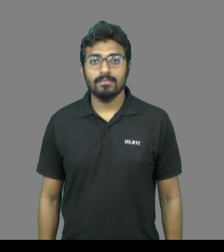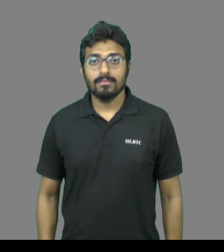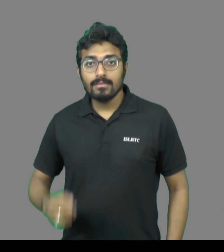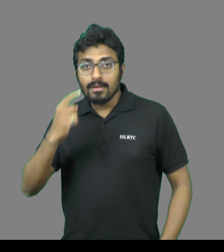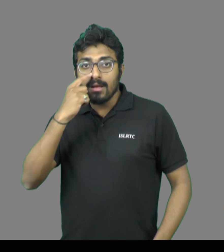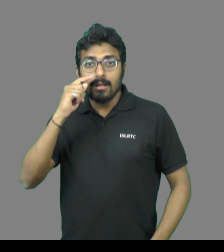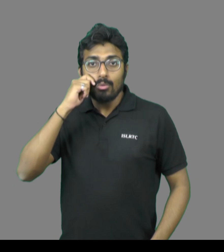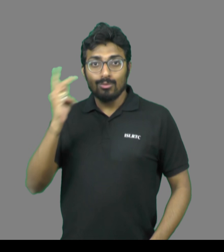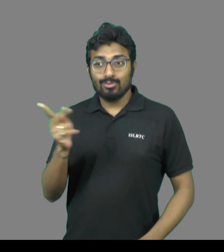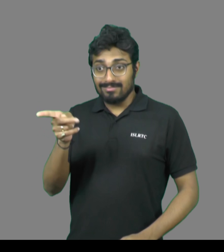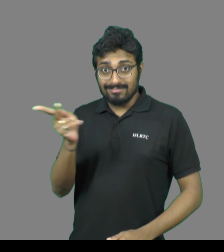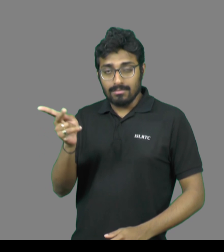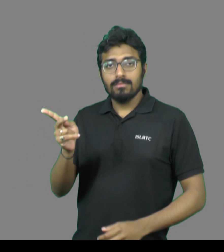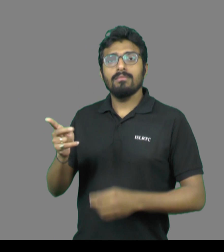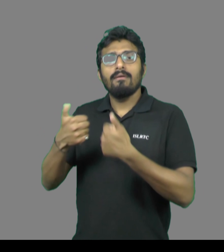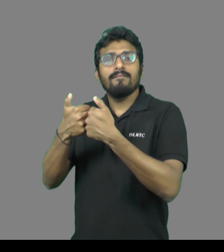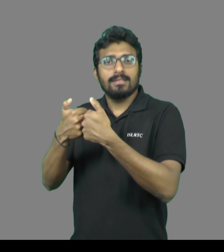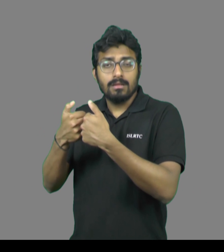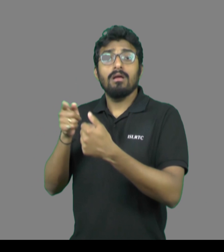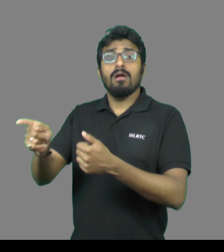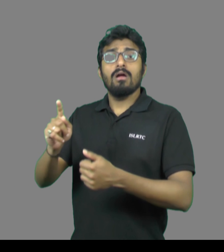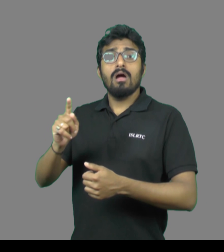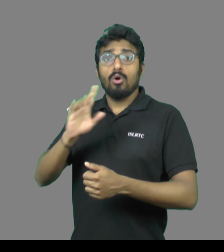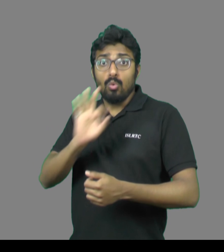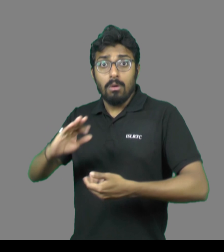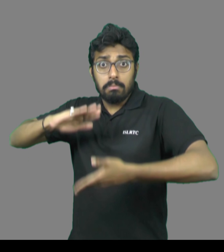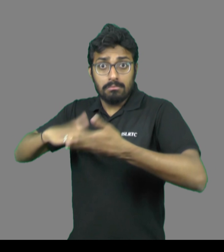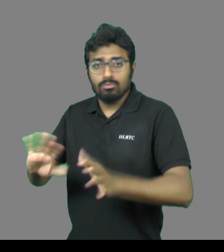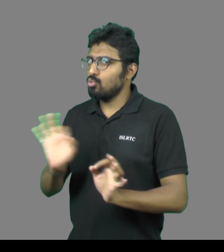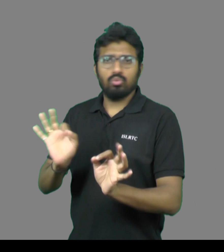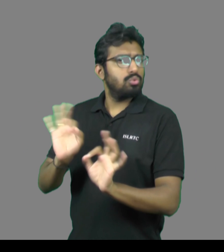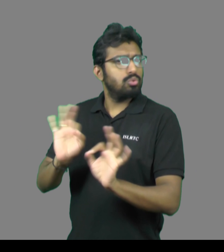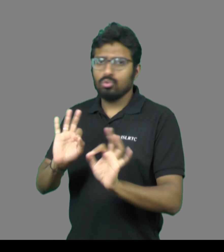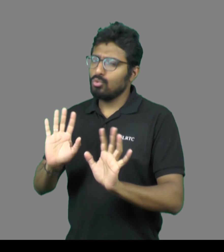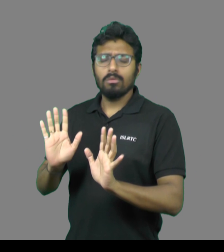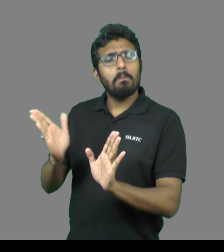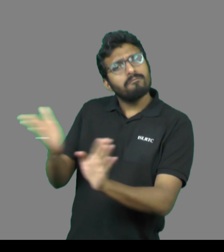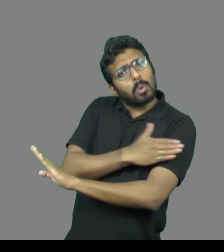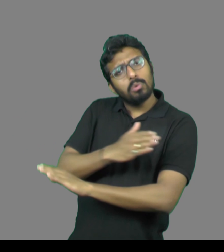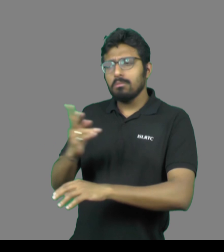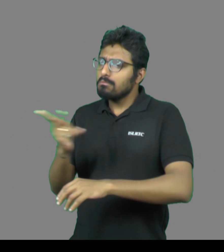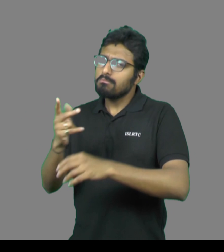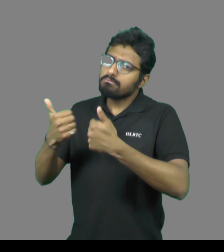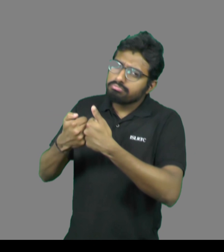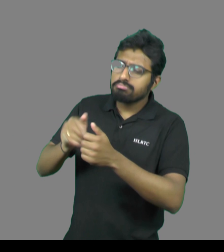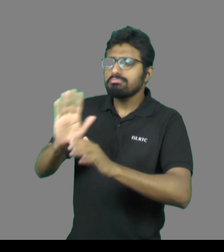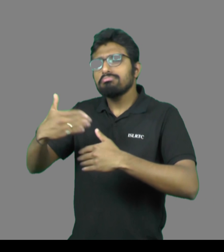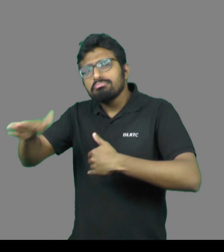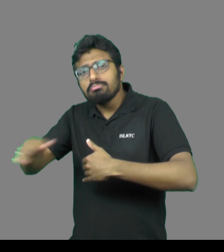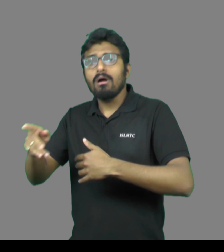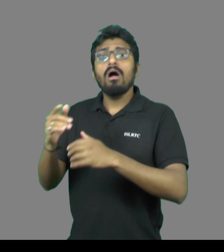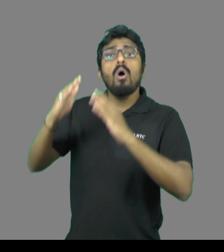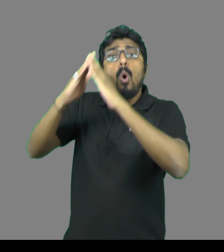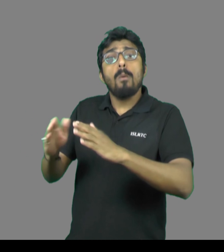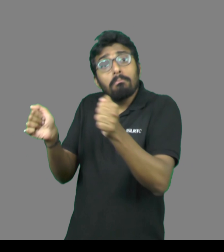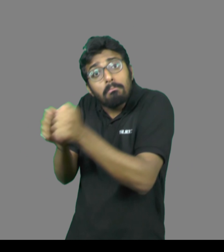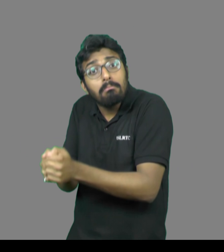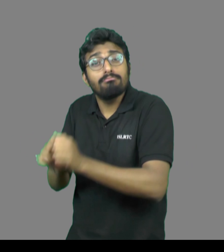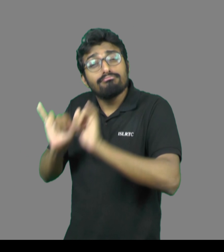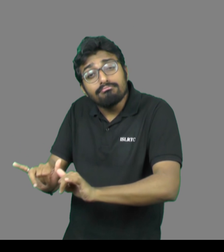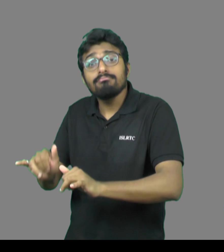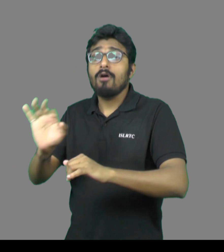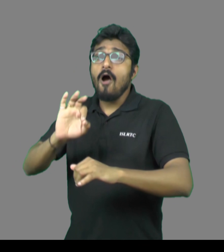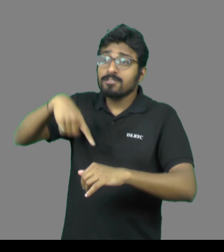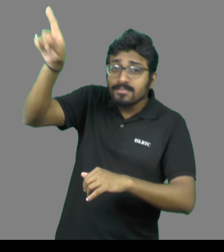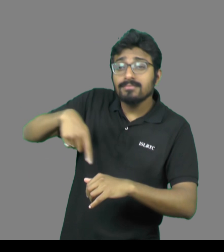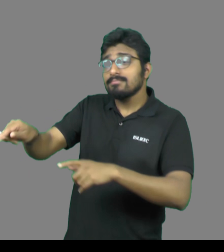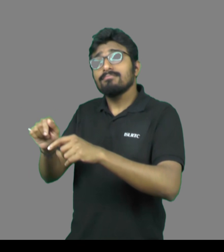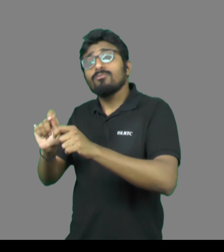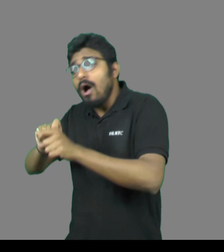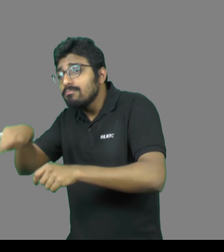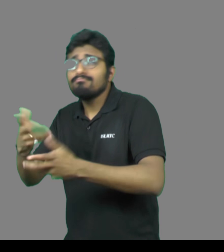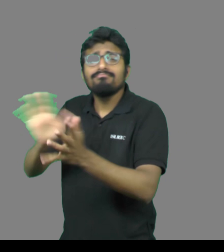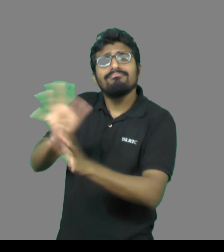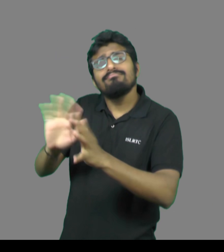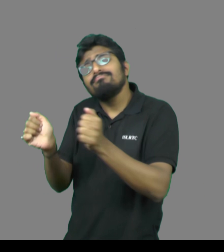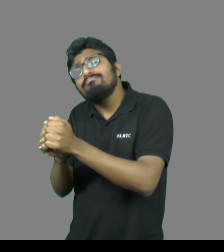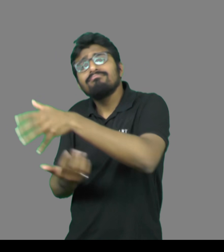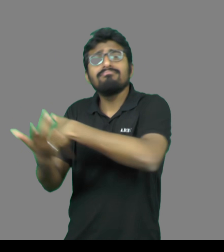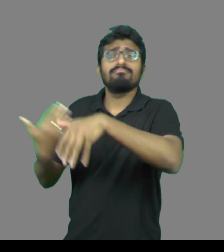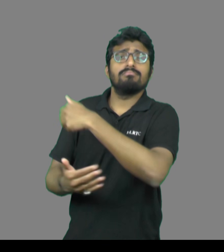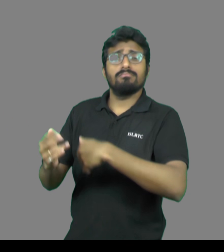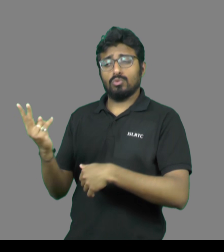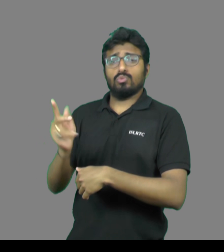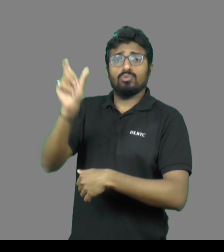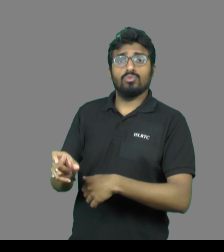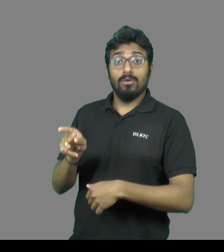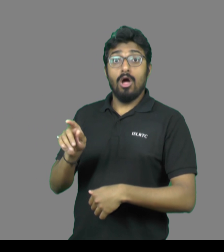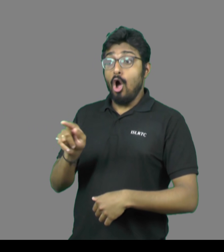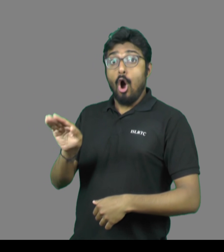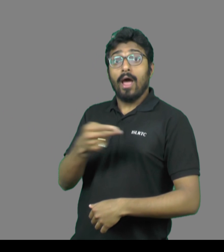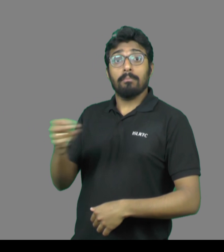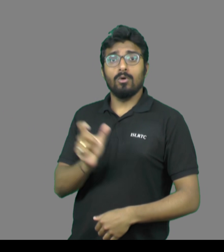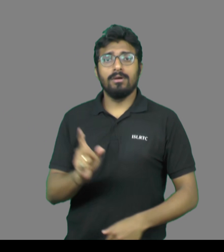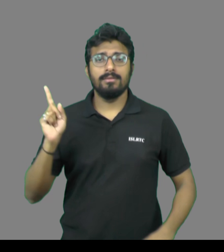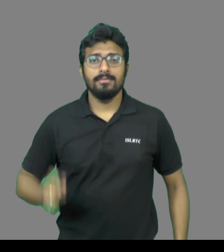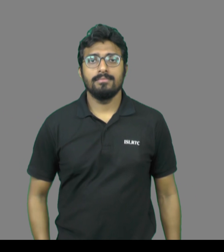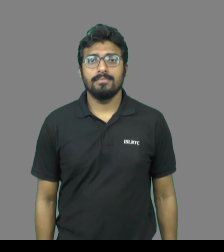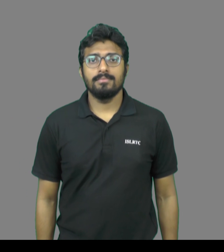Live-in Relationship